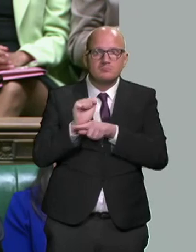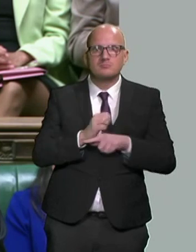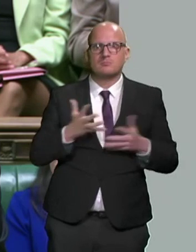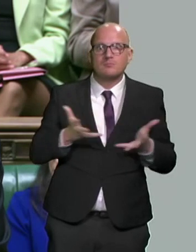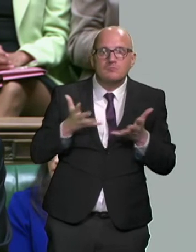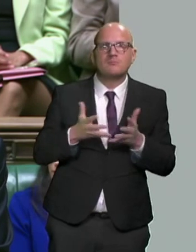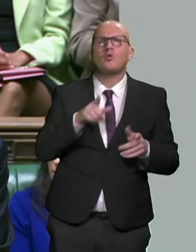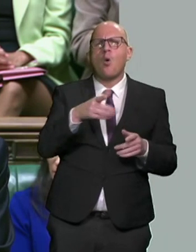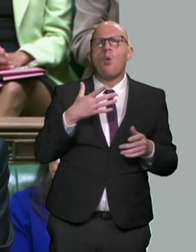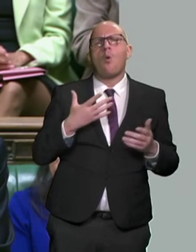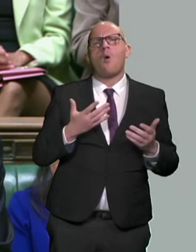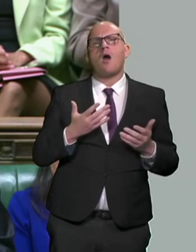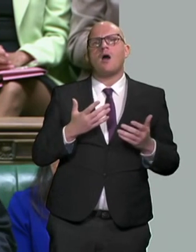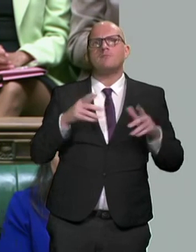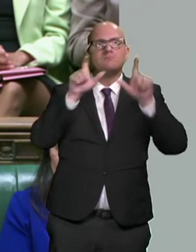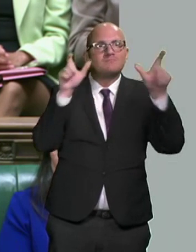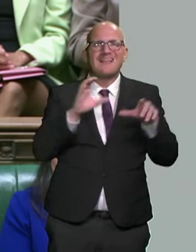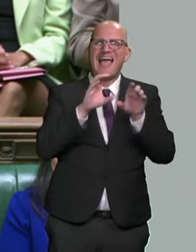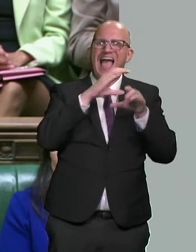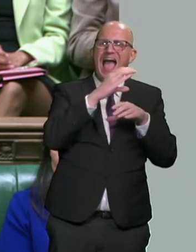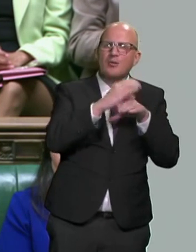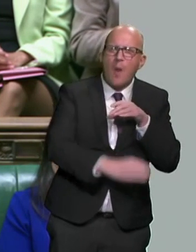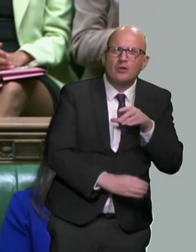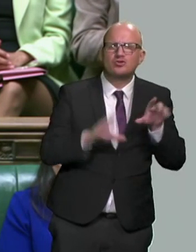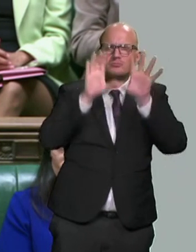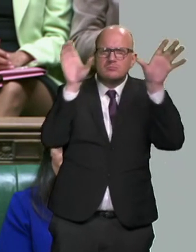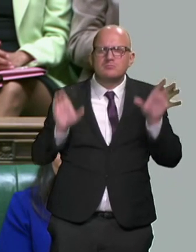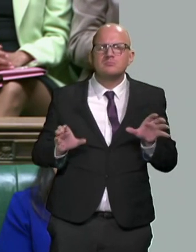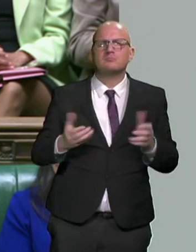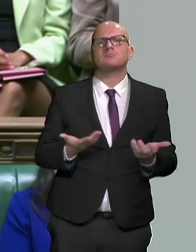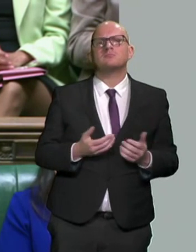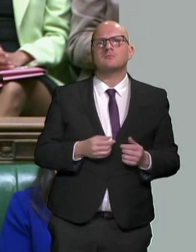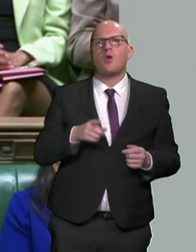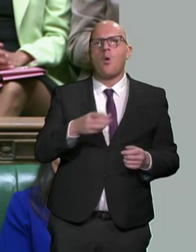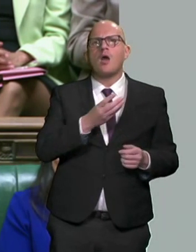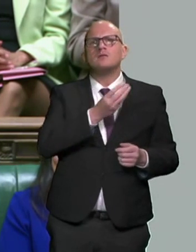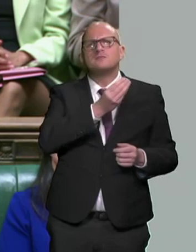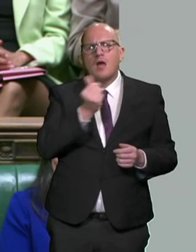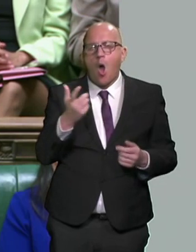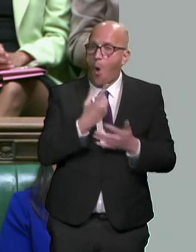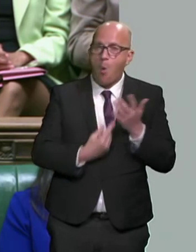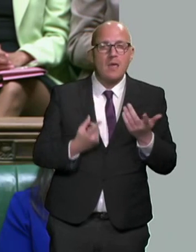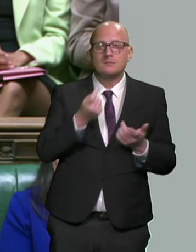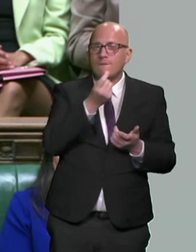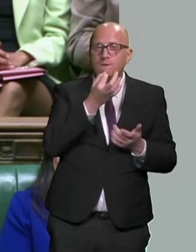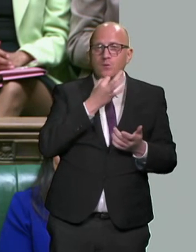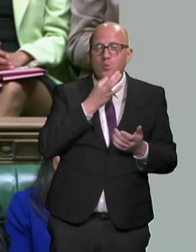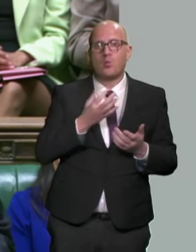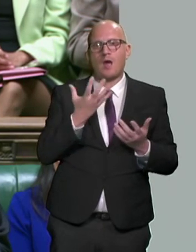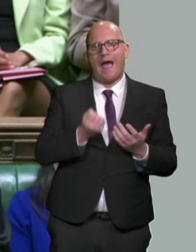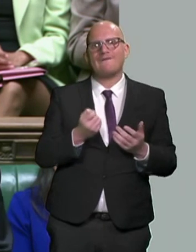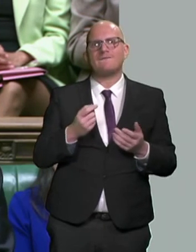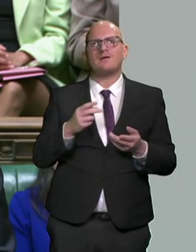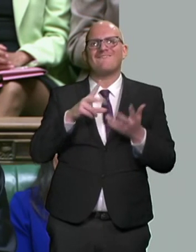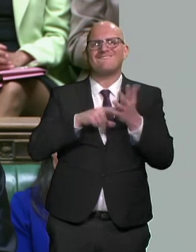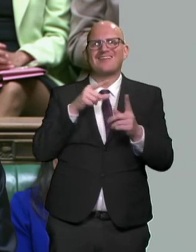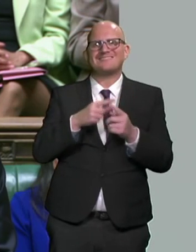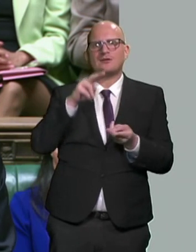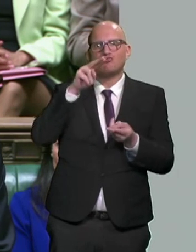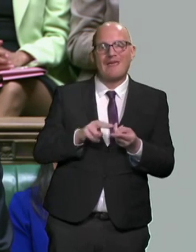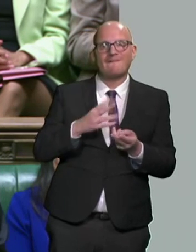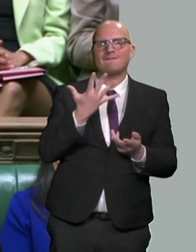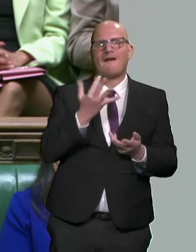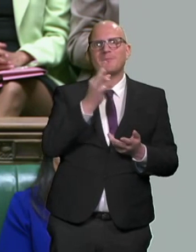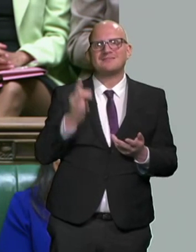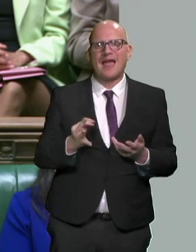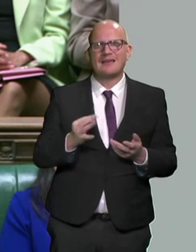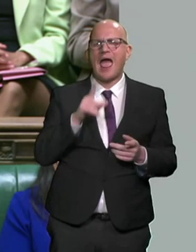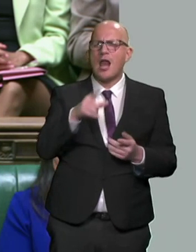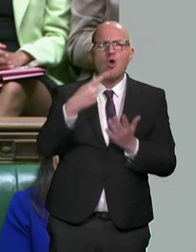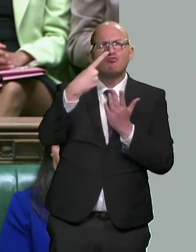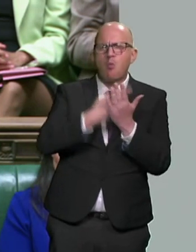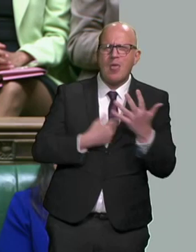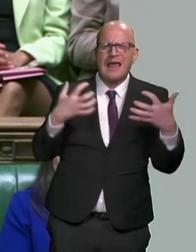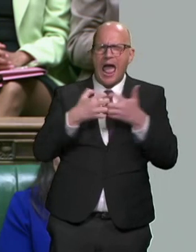will make a big difference to bills, but if homeowners want to install energy-saving materials, at the moment only some items qualify for 5% VAT relief and there are complex rules about who is eligible.